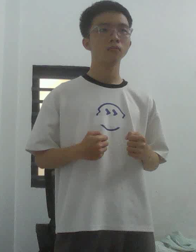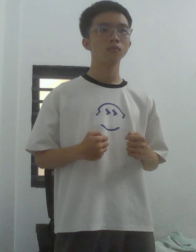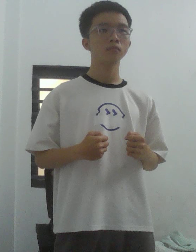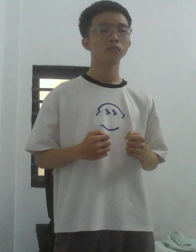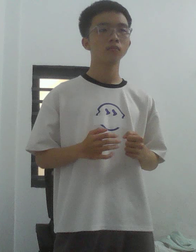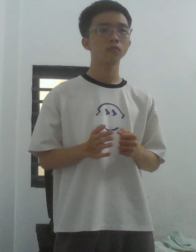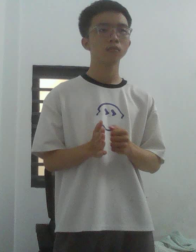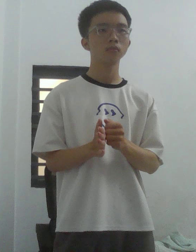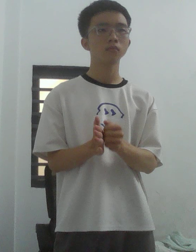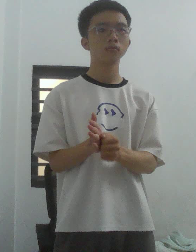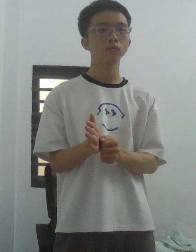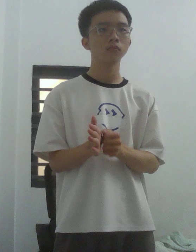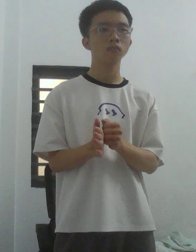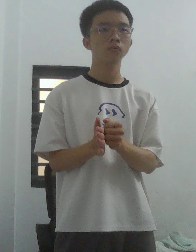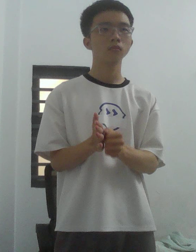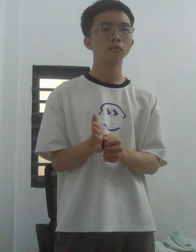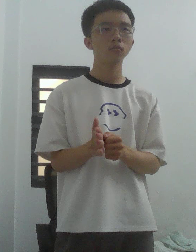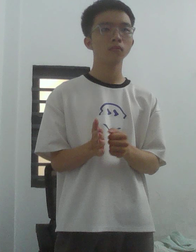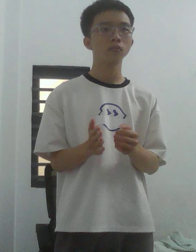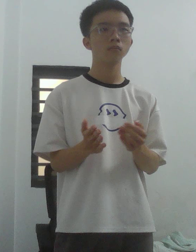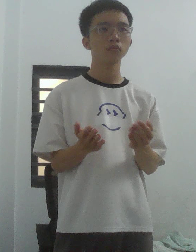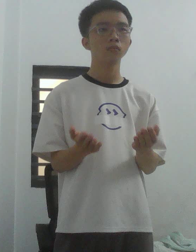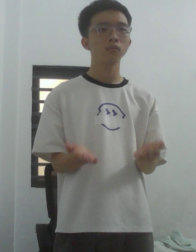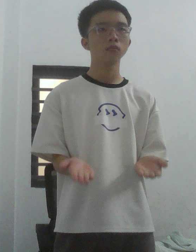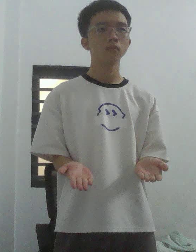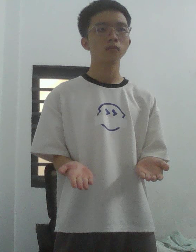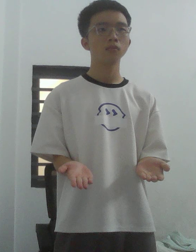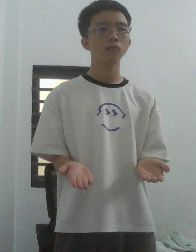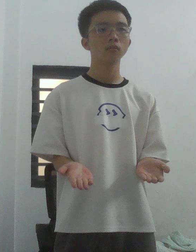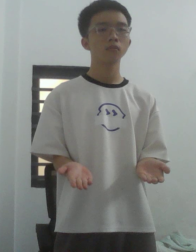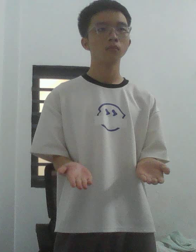thang nay